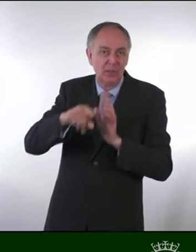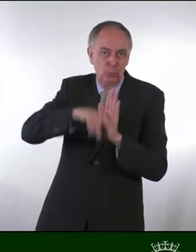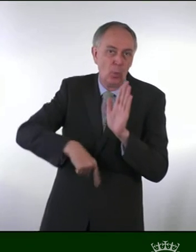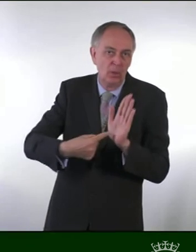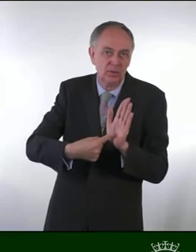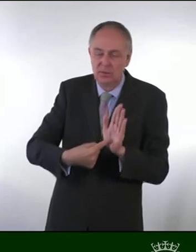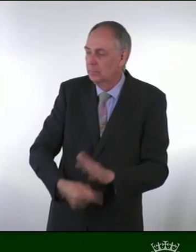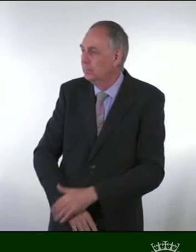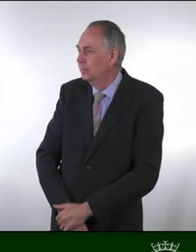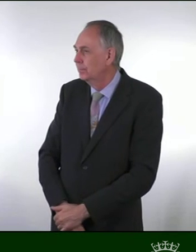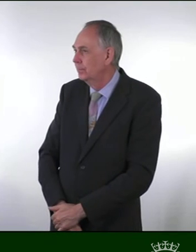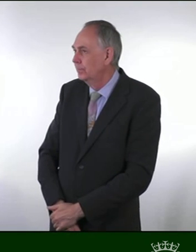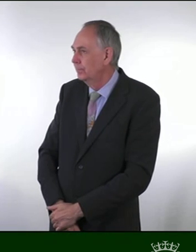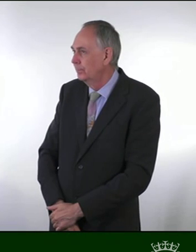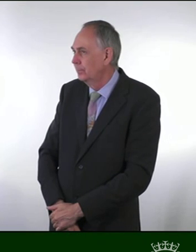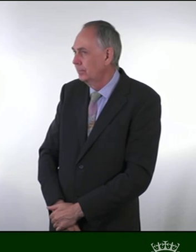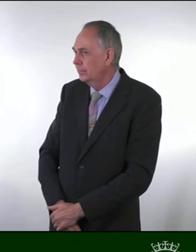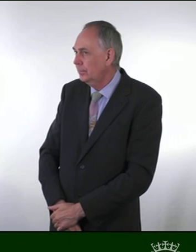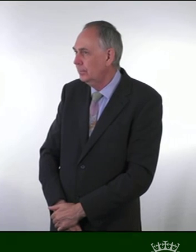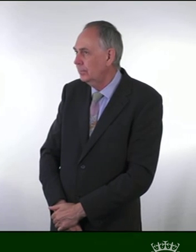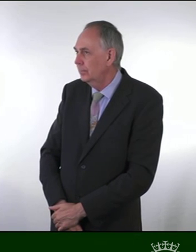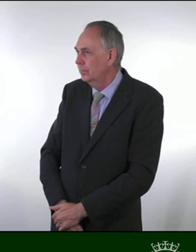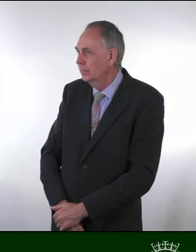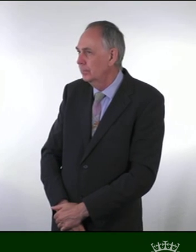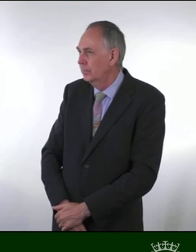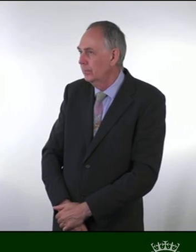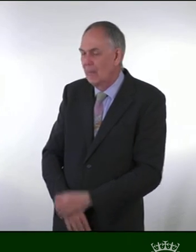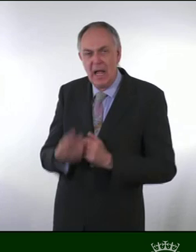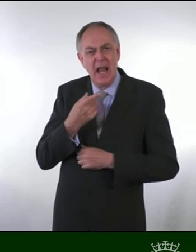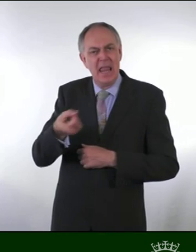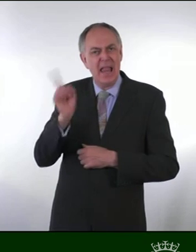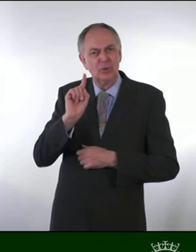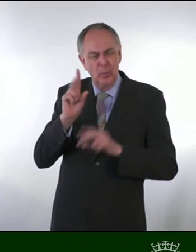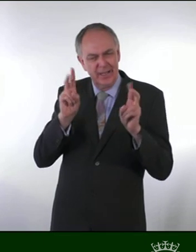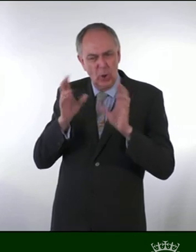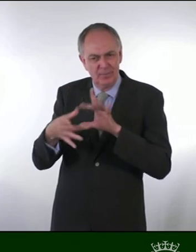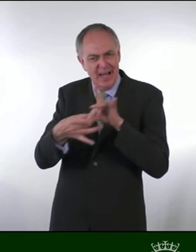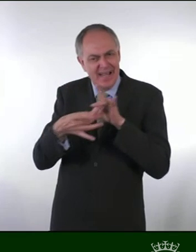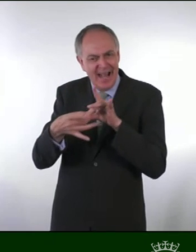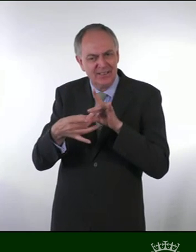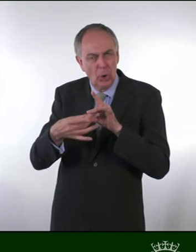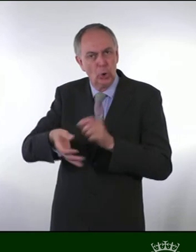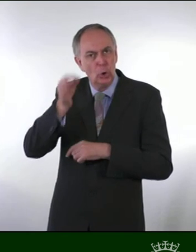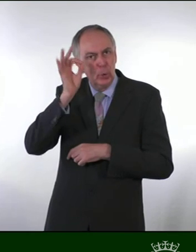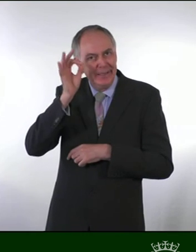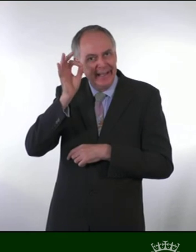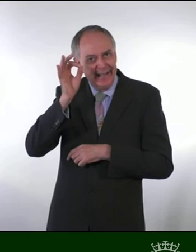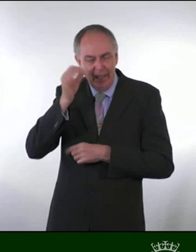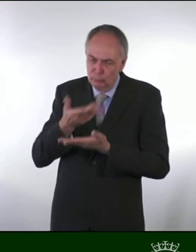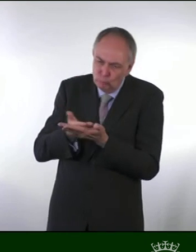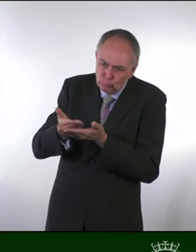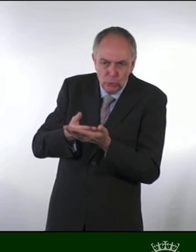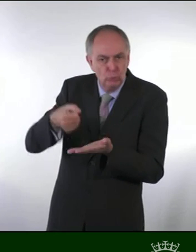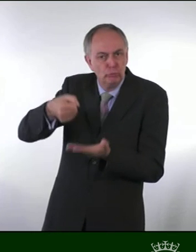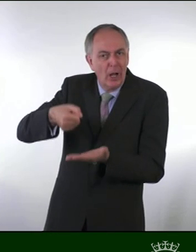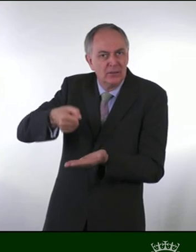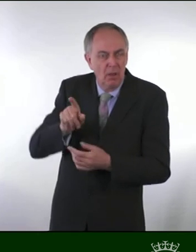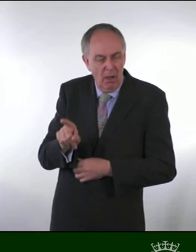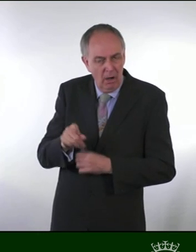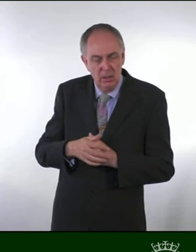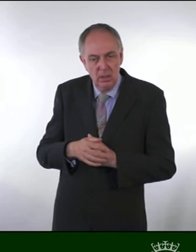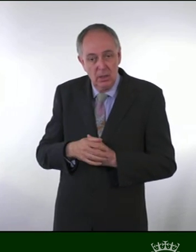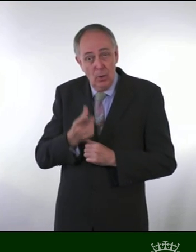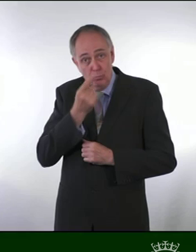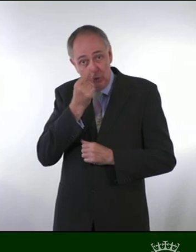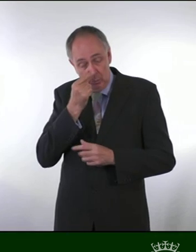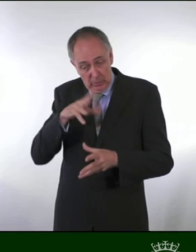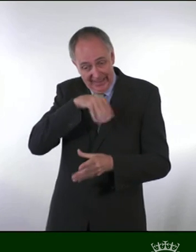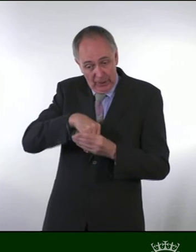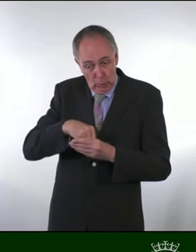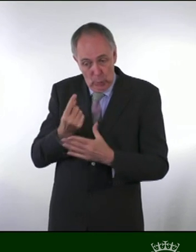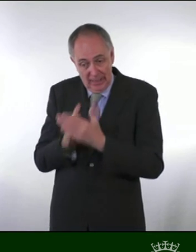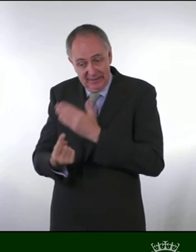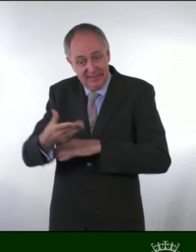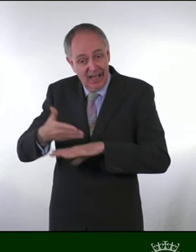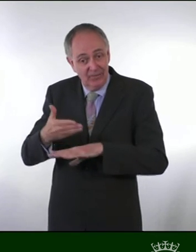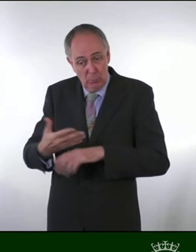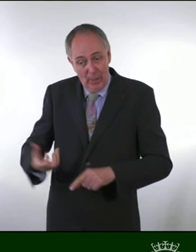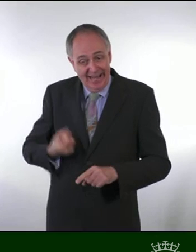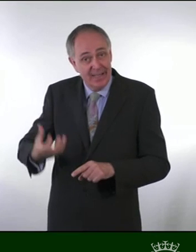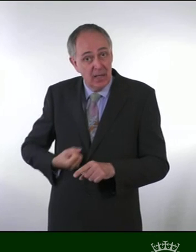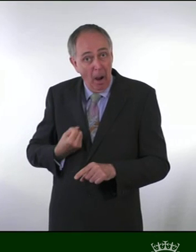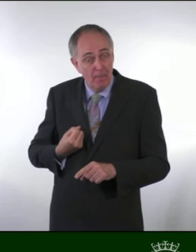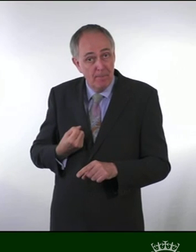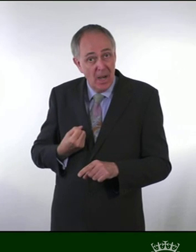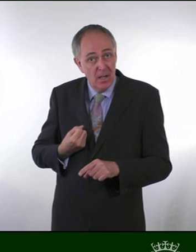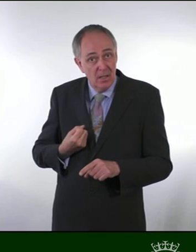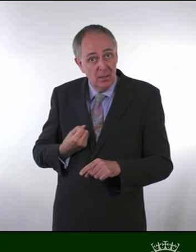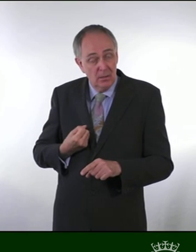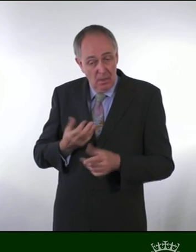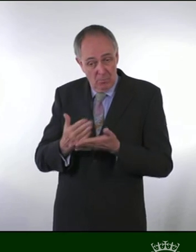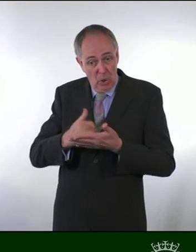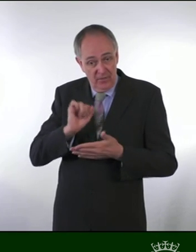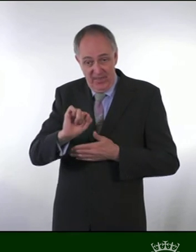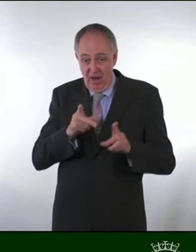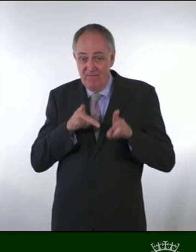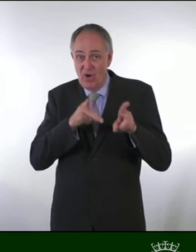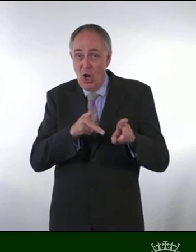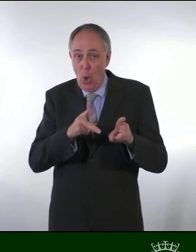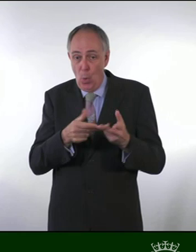When my right honourable Friend attended the Liaison Committee last week, he very kindly committed to me to speak to the Chancellor about the possibility of including self-employment income received by way of dividend in the calculation of furlough support.